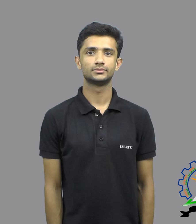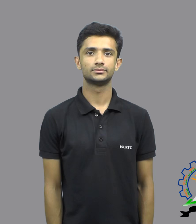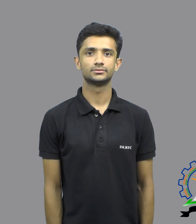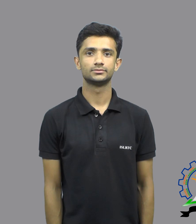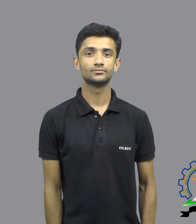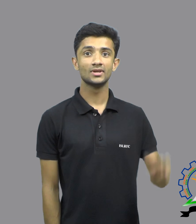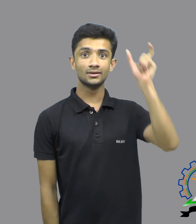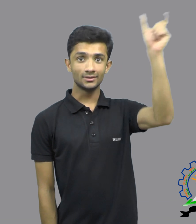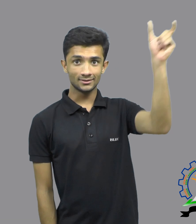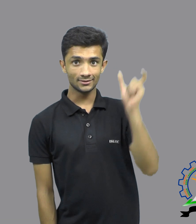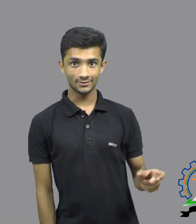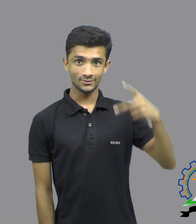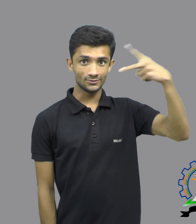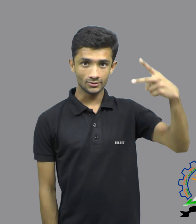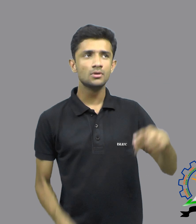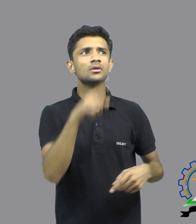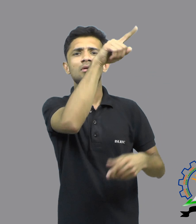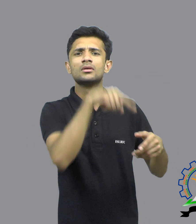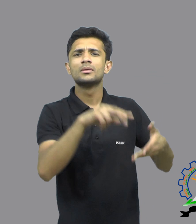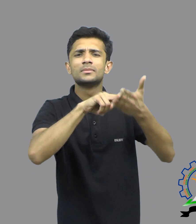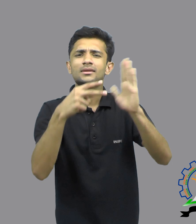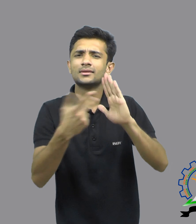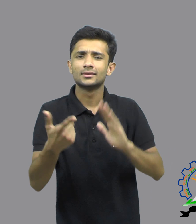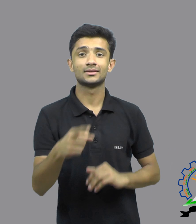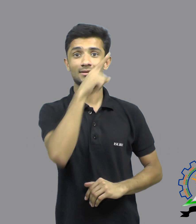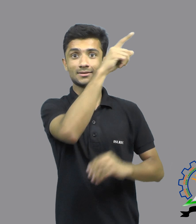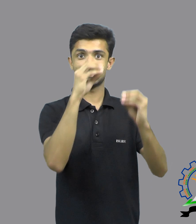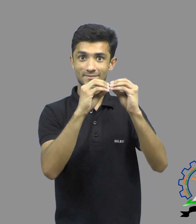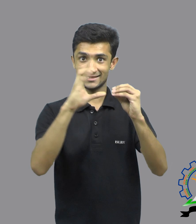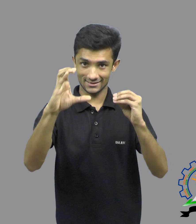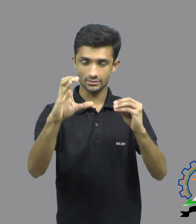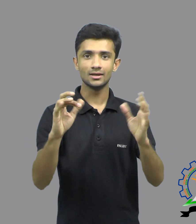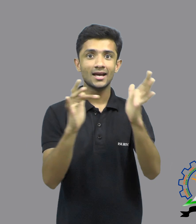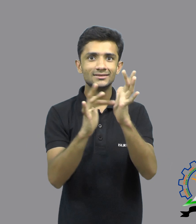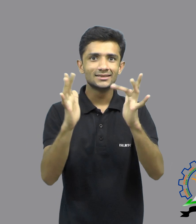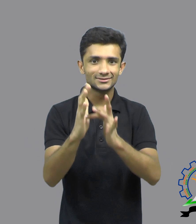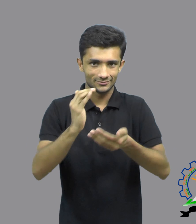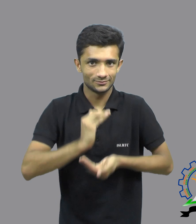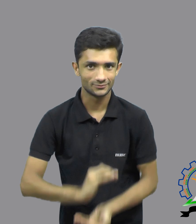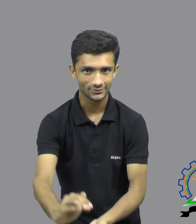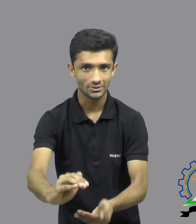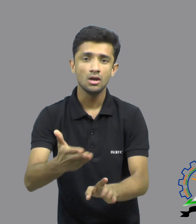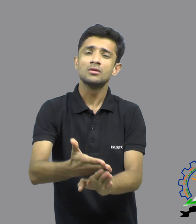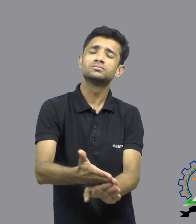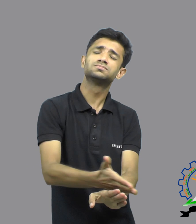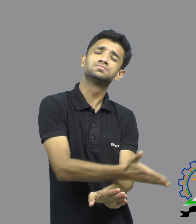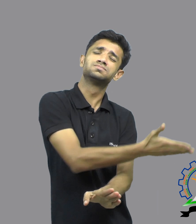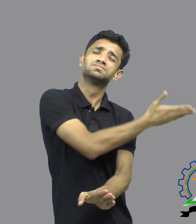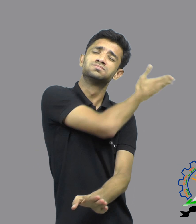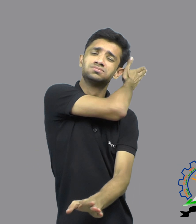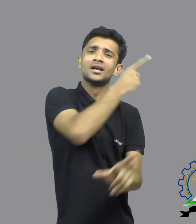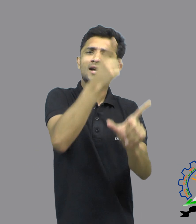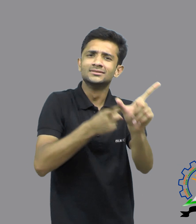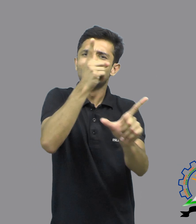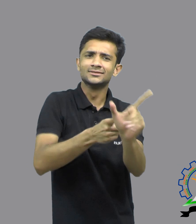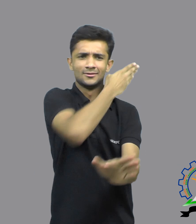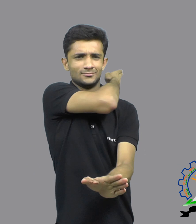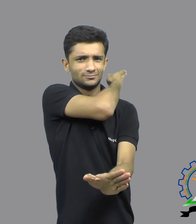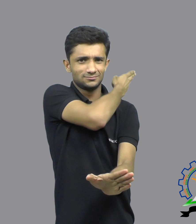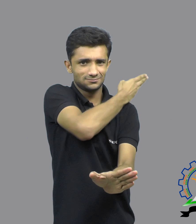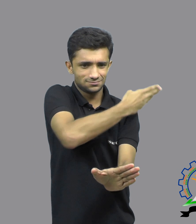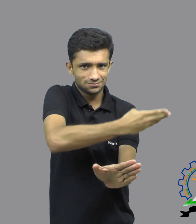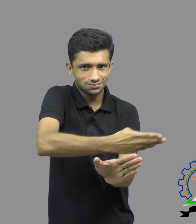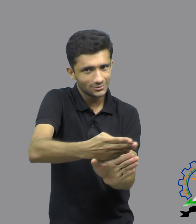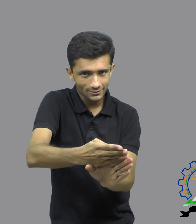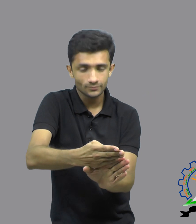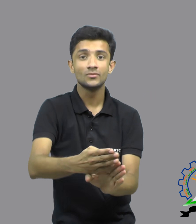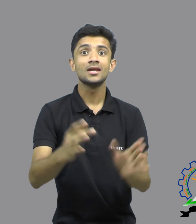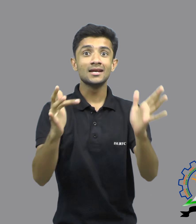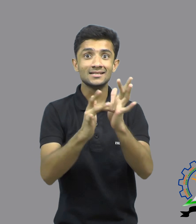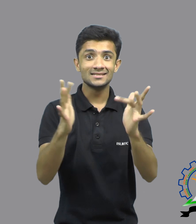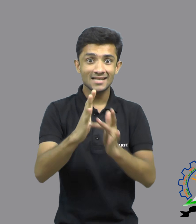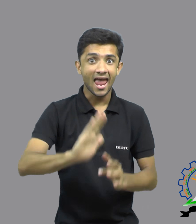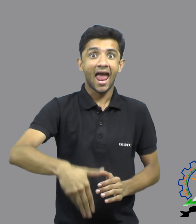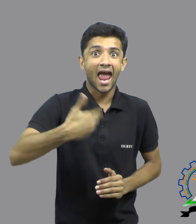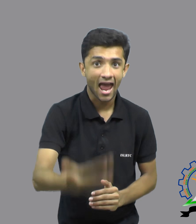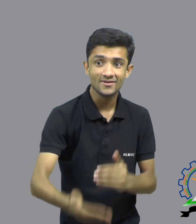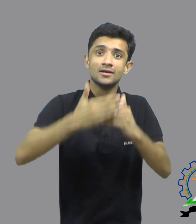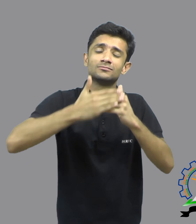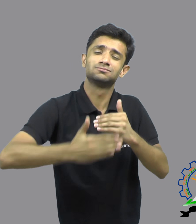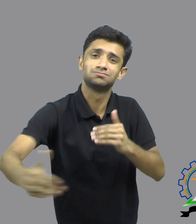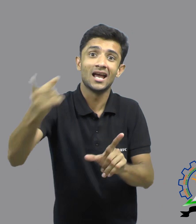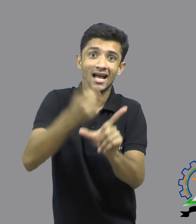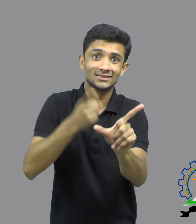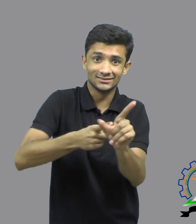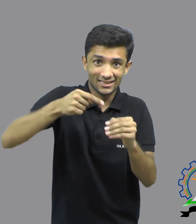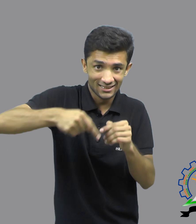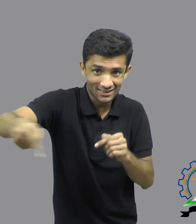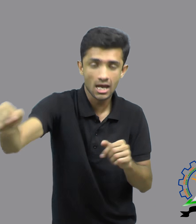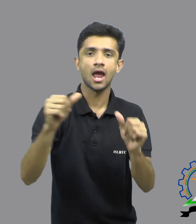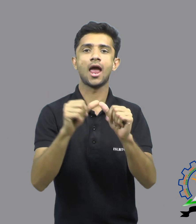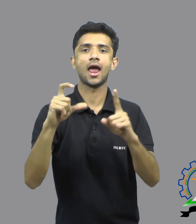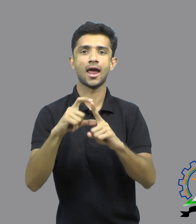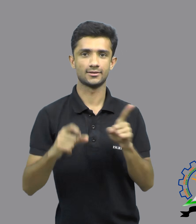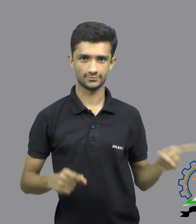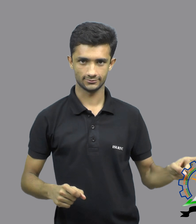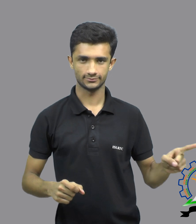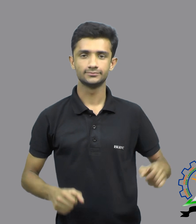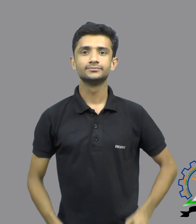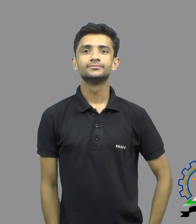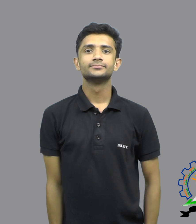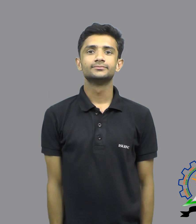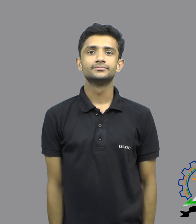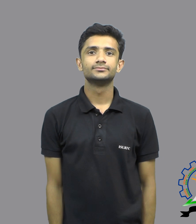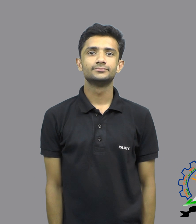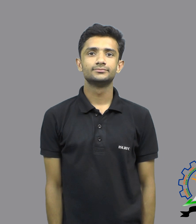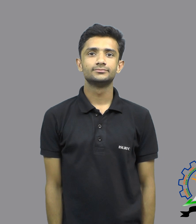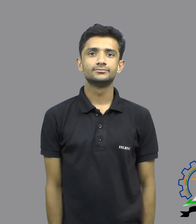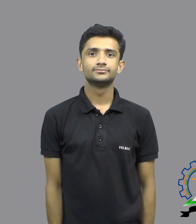Before Christ and Anno Domoni